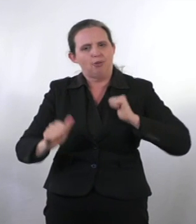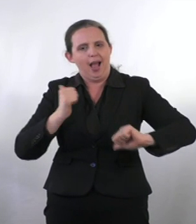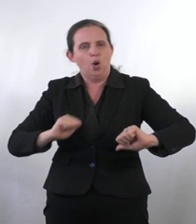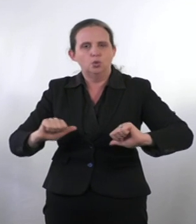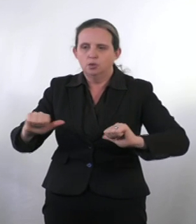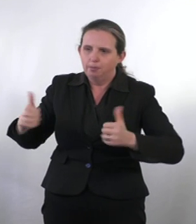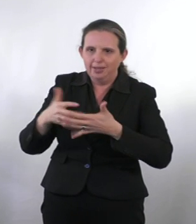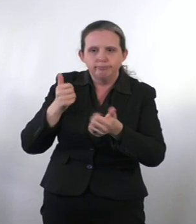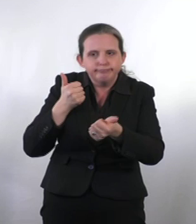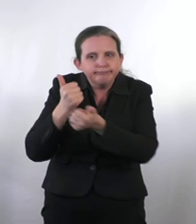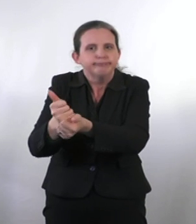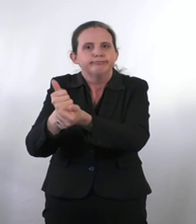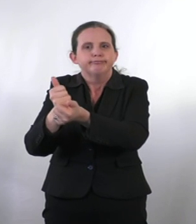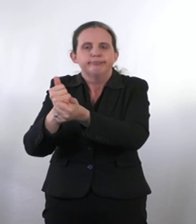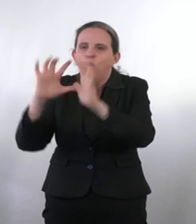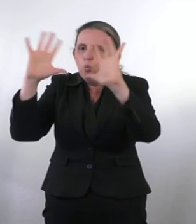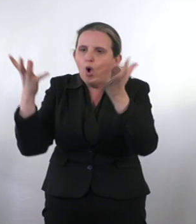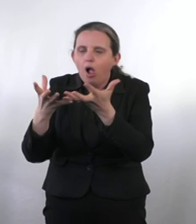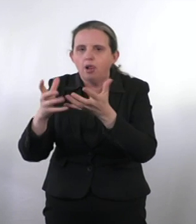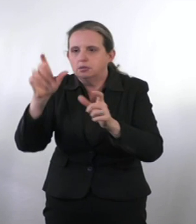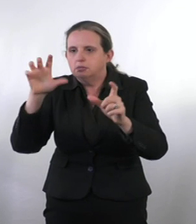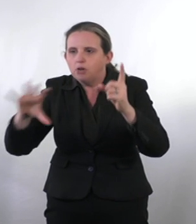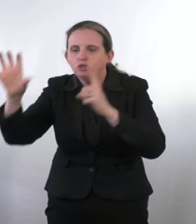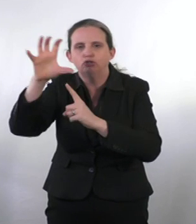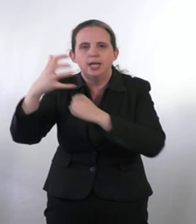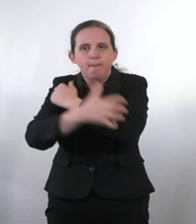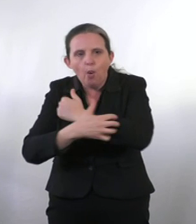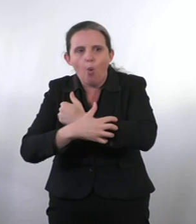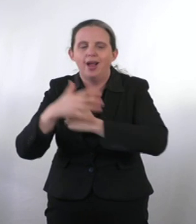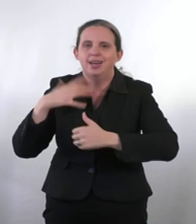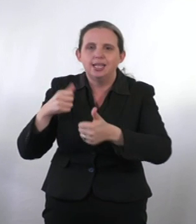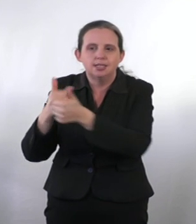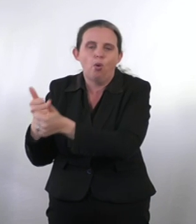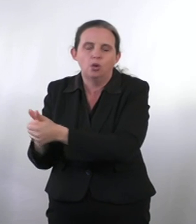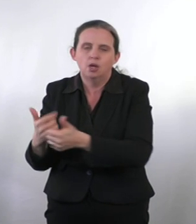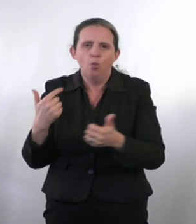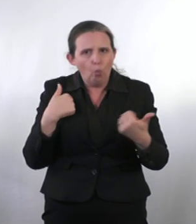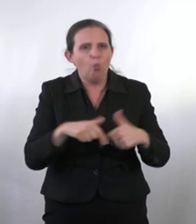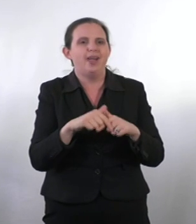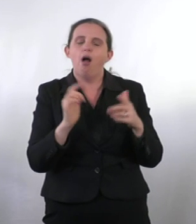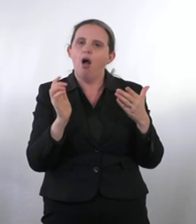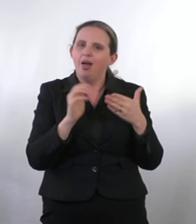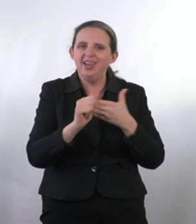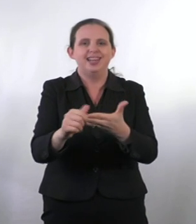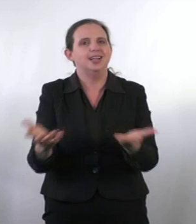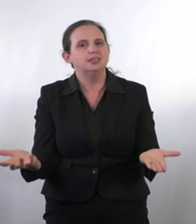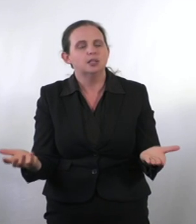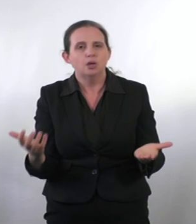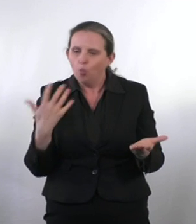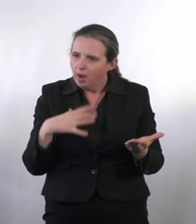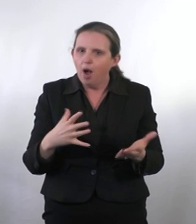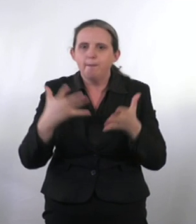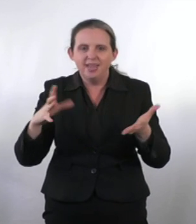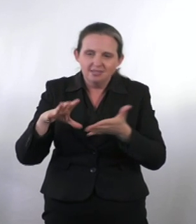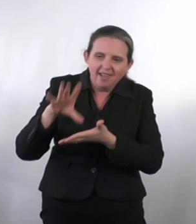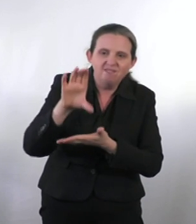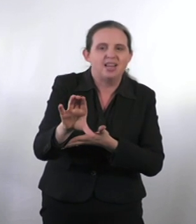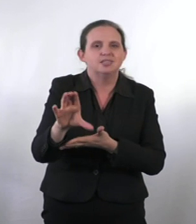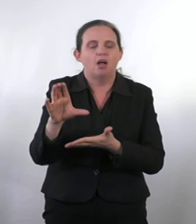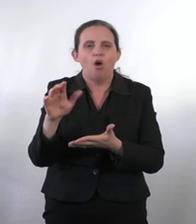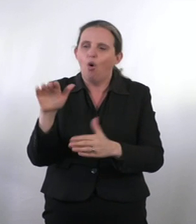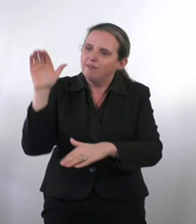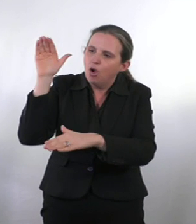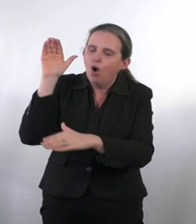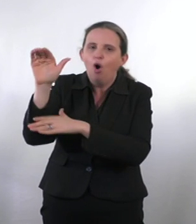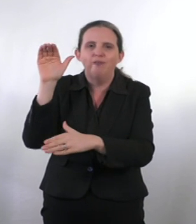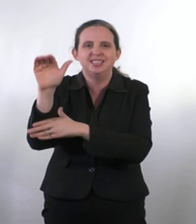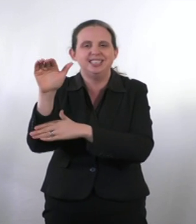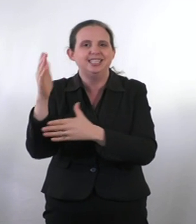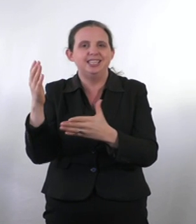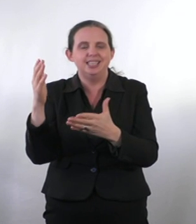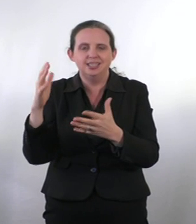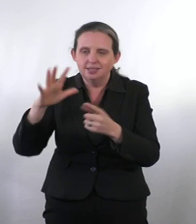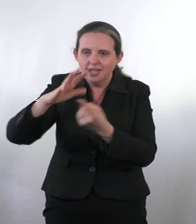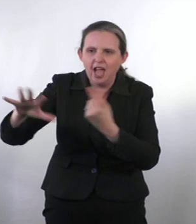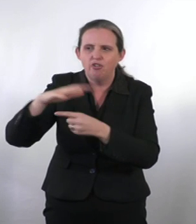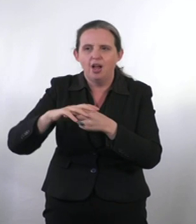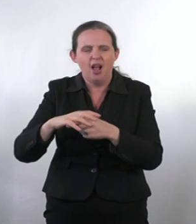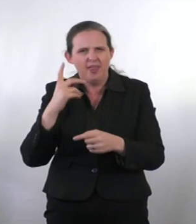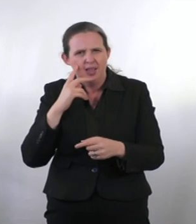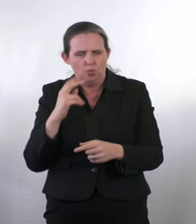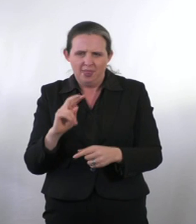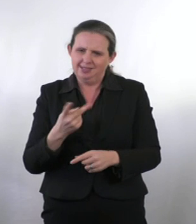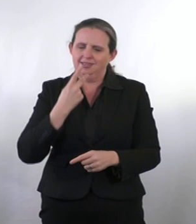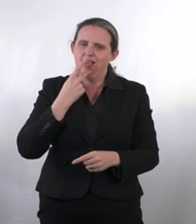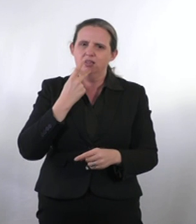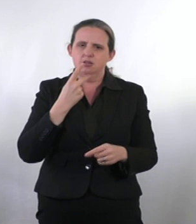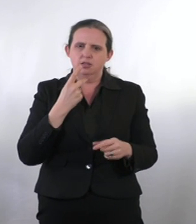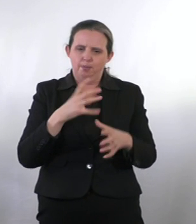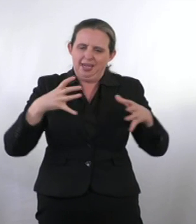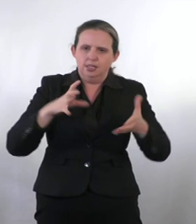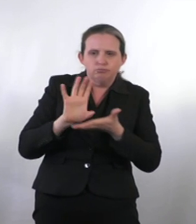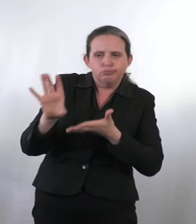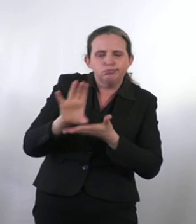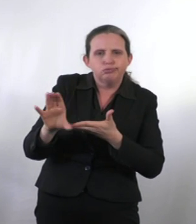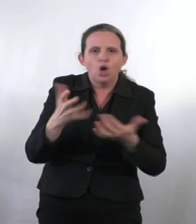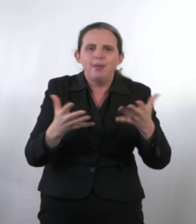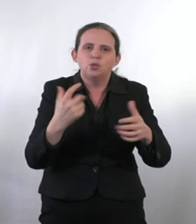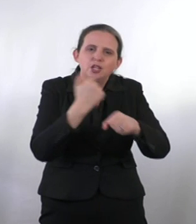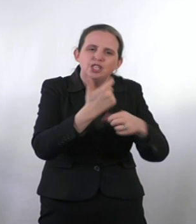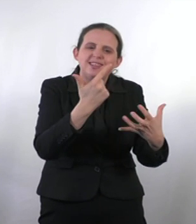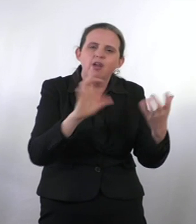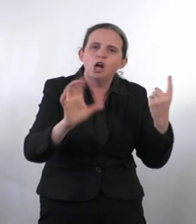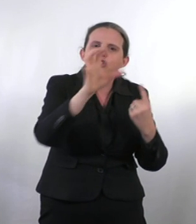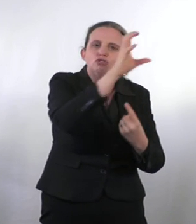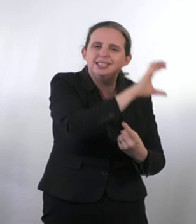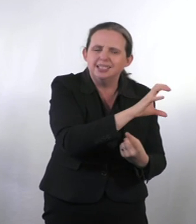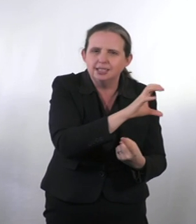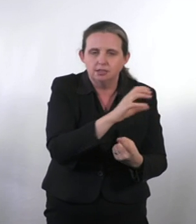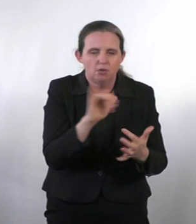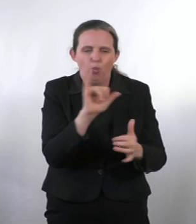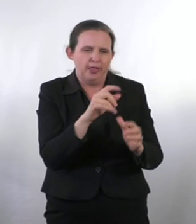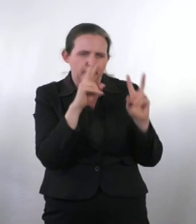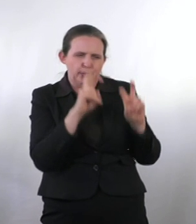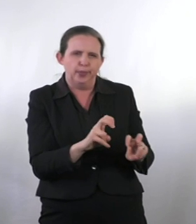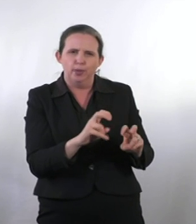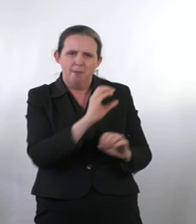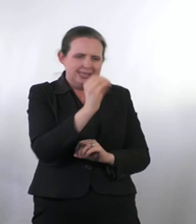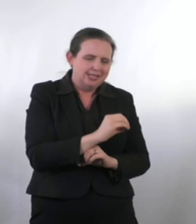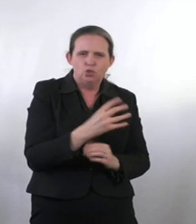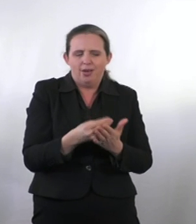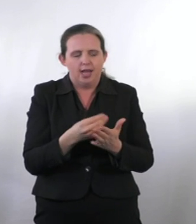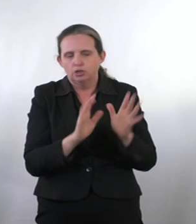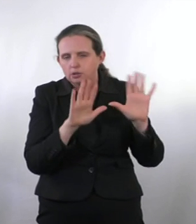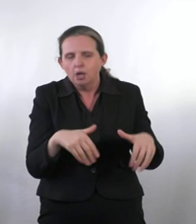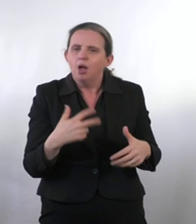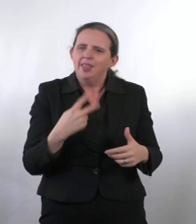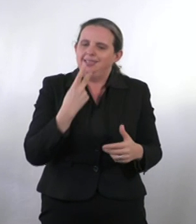That will continue. On any view, this country is one of the biggest investors or donors overseas in all its forms—I think we are the second biggest in the G7—whether in percentage terms or cash terms, and that will continue.